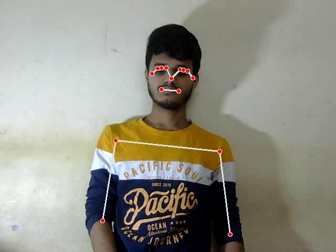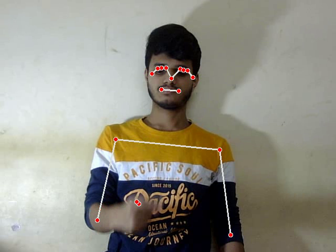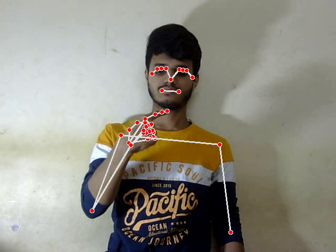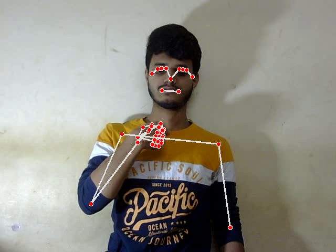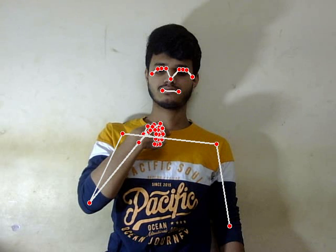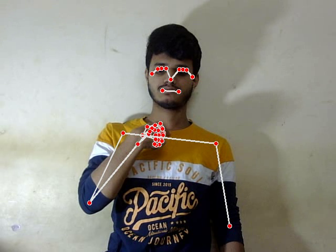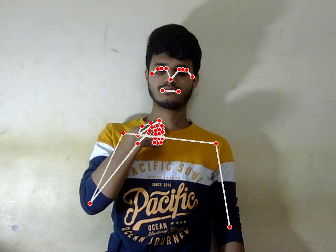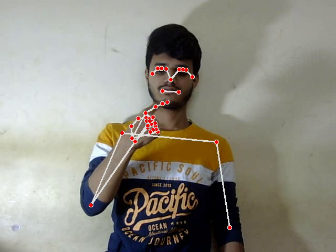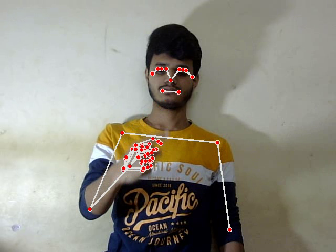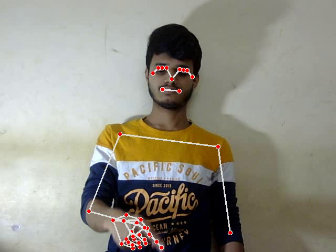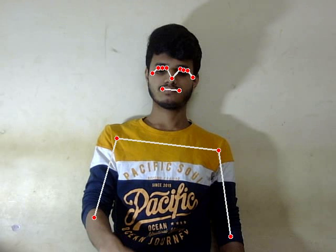I